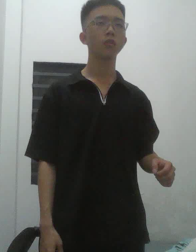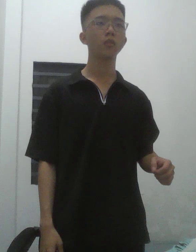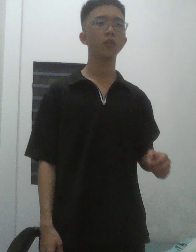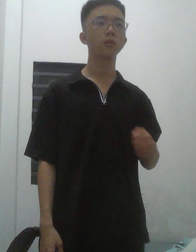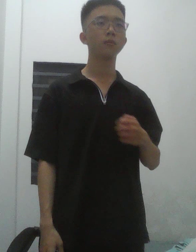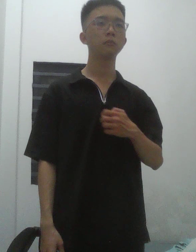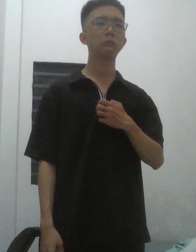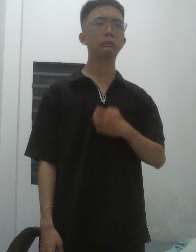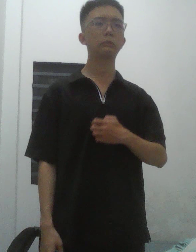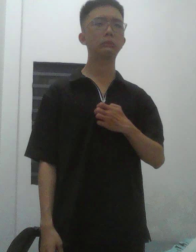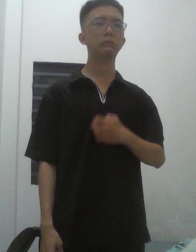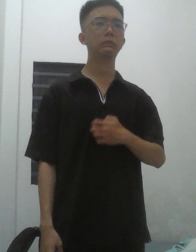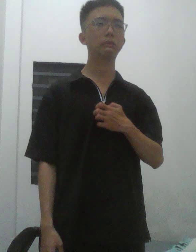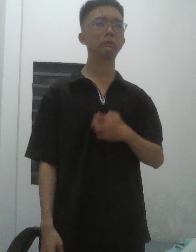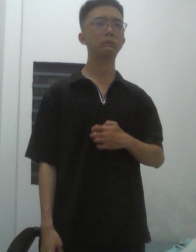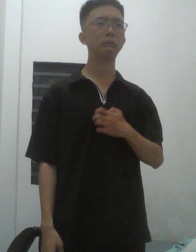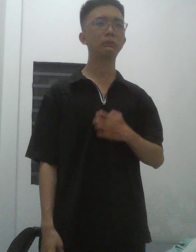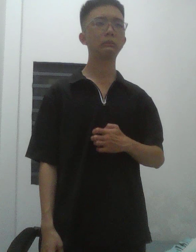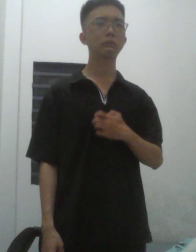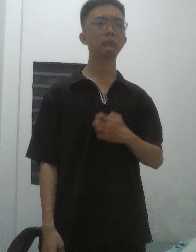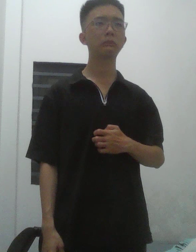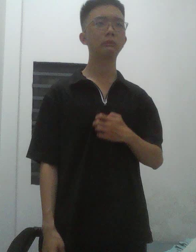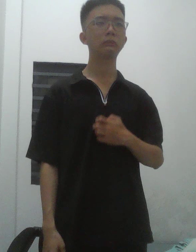ghen